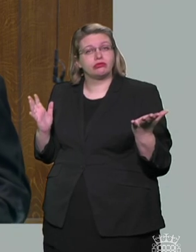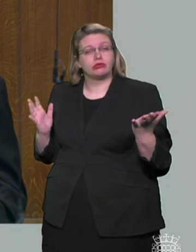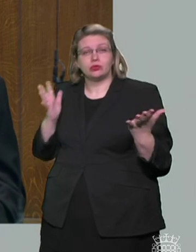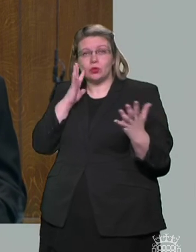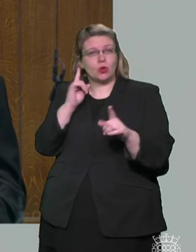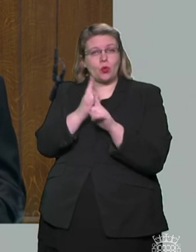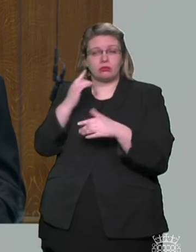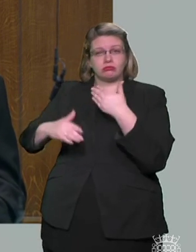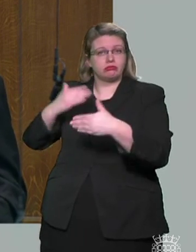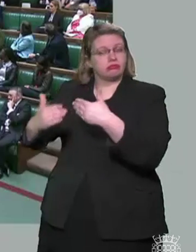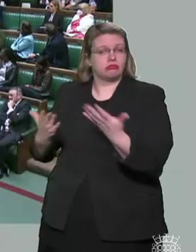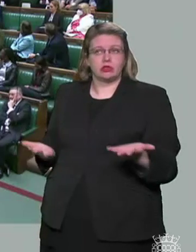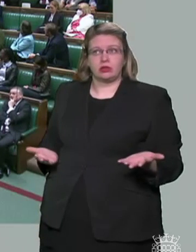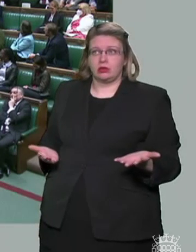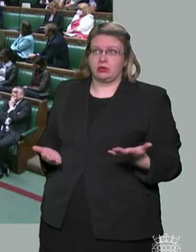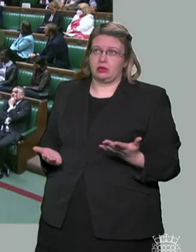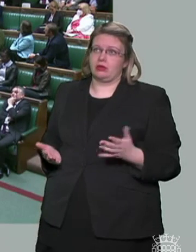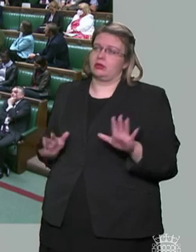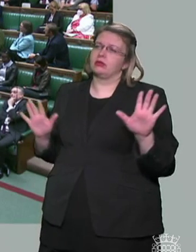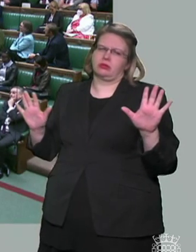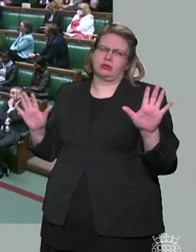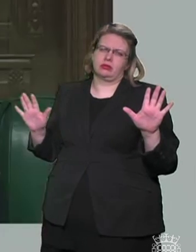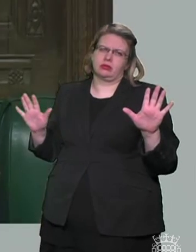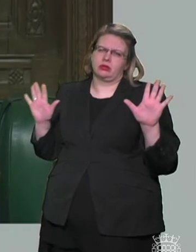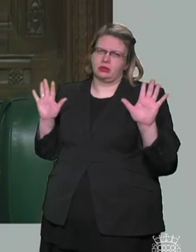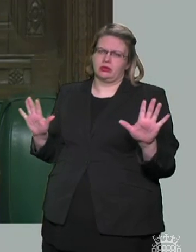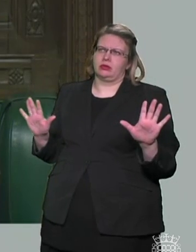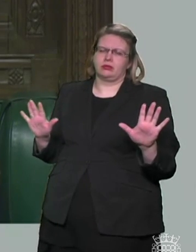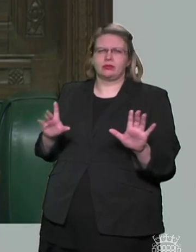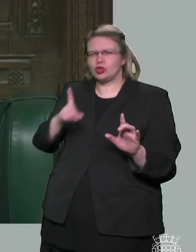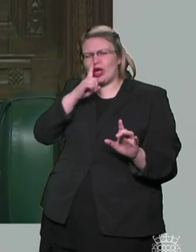The public believe that the—